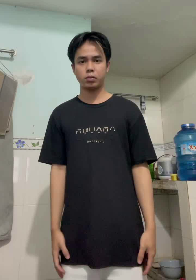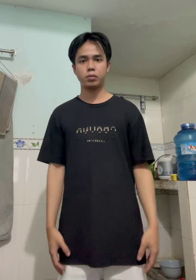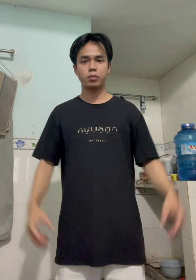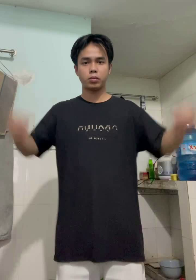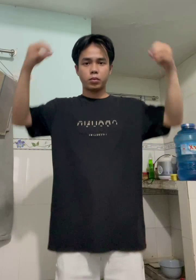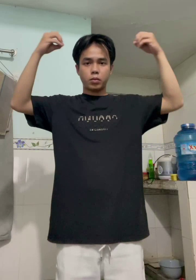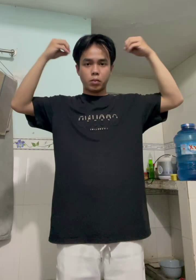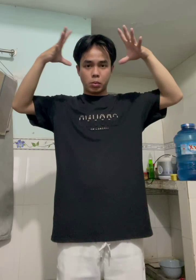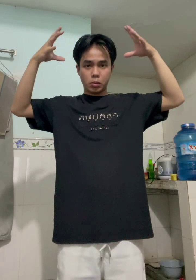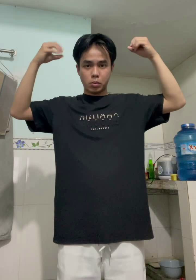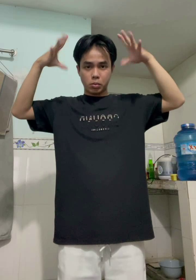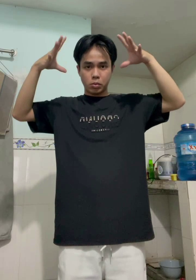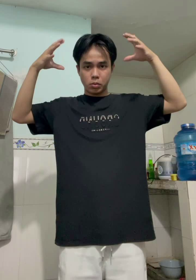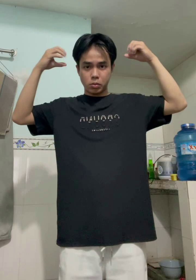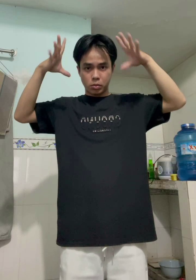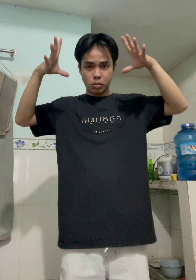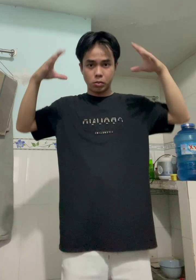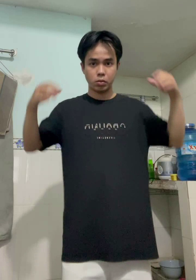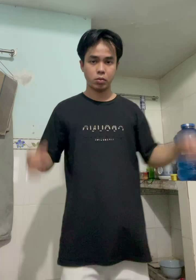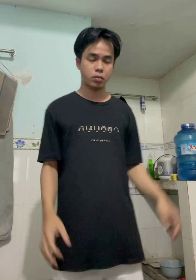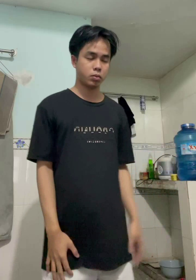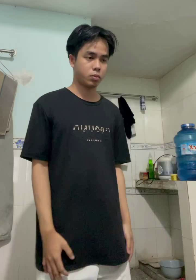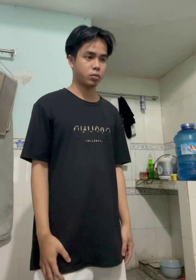mua